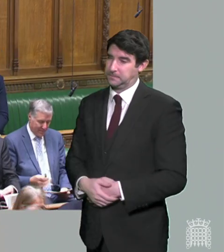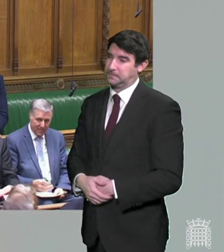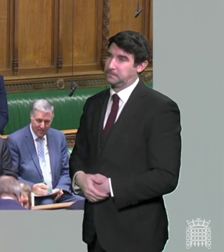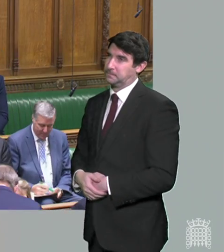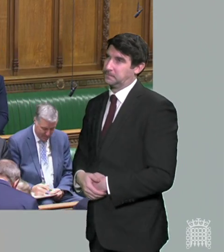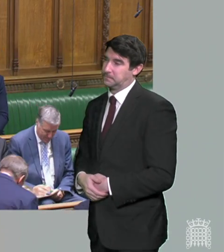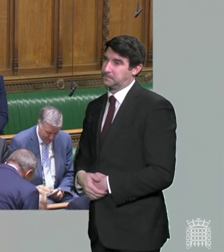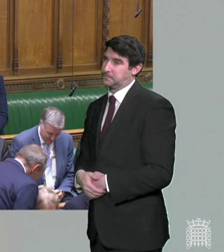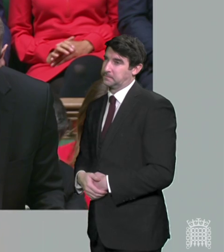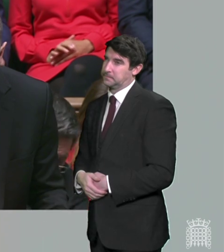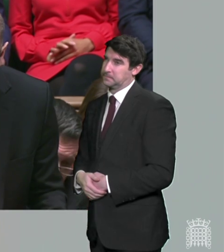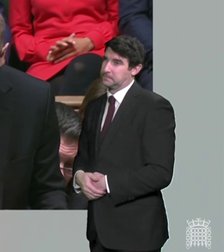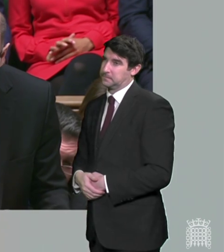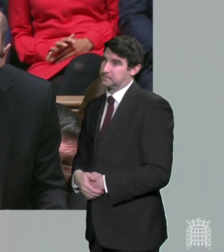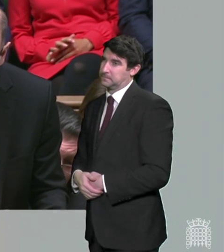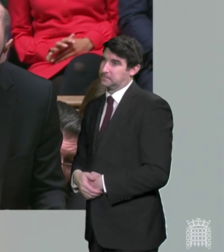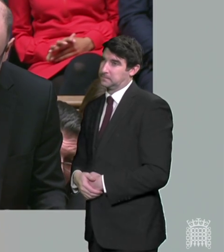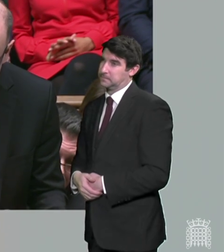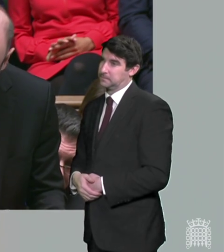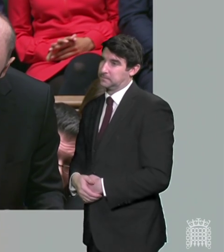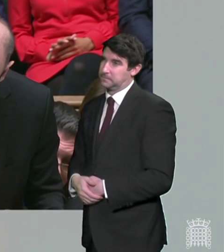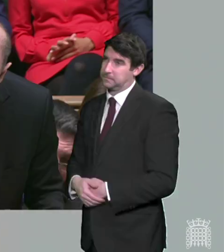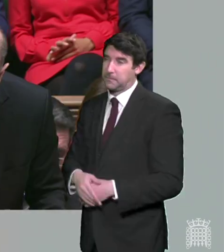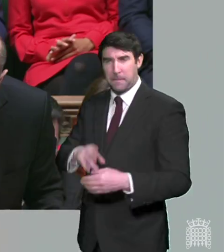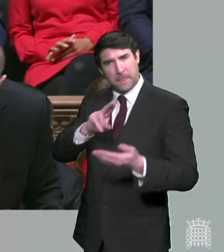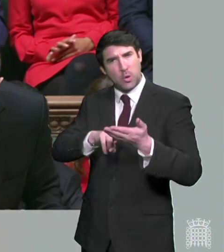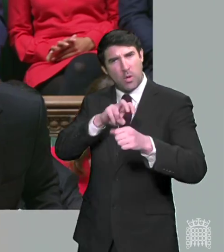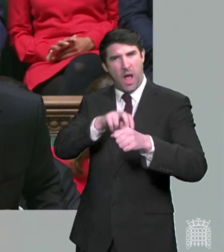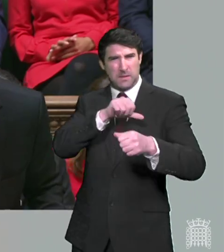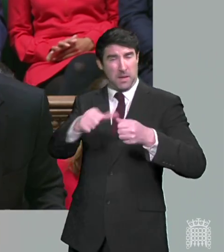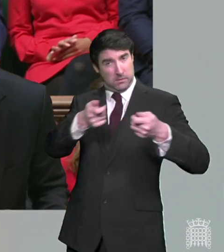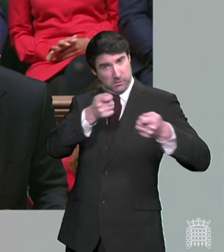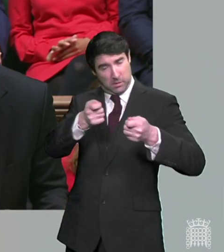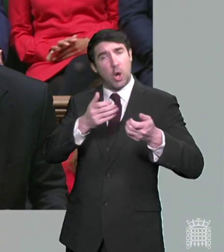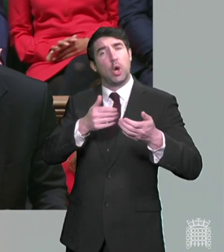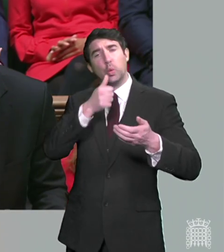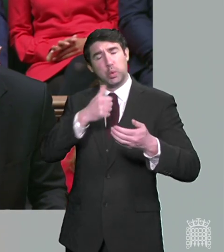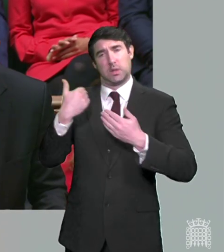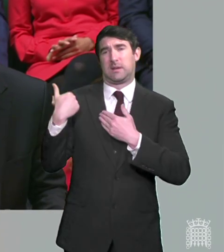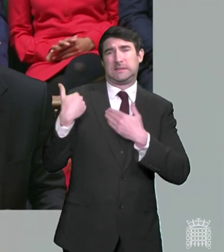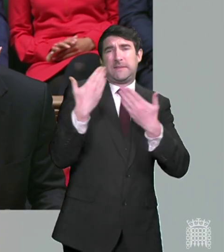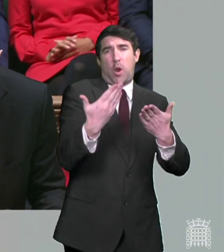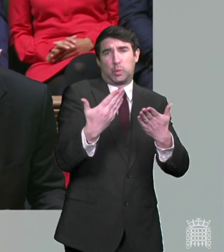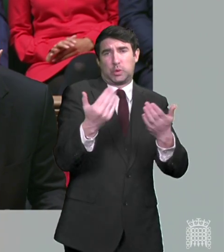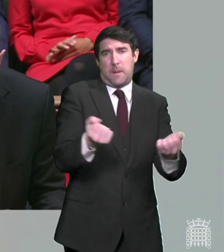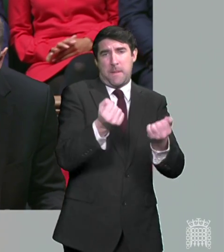Northern Ireland is best governed through locally elected and accountable Ministers operating in the devolved institutions.